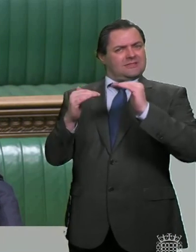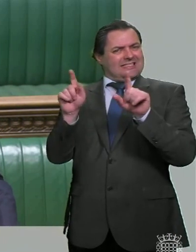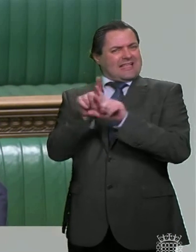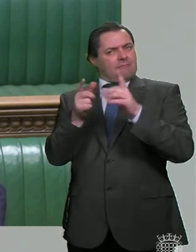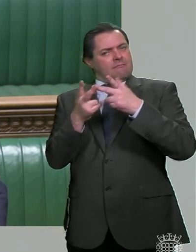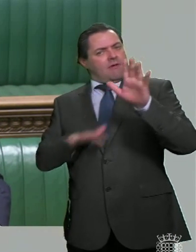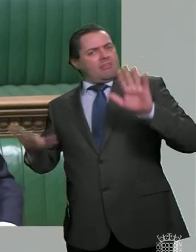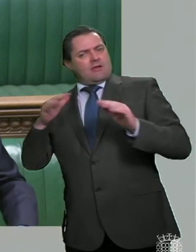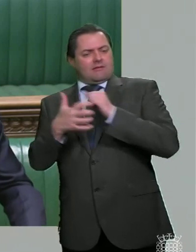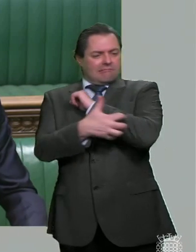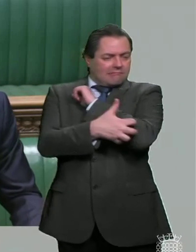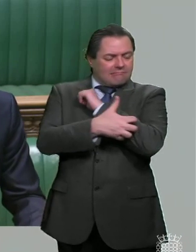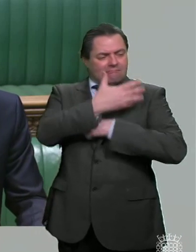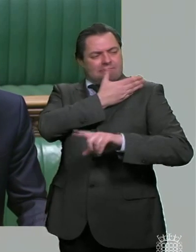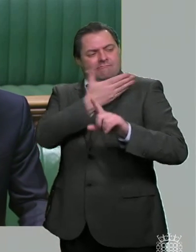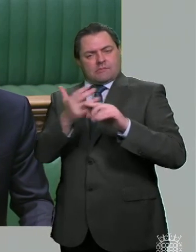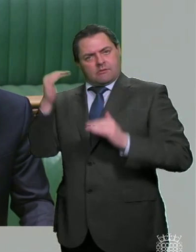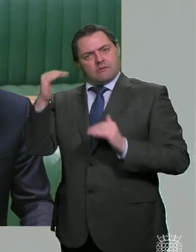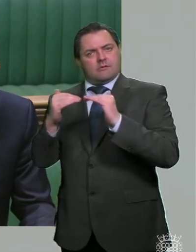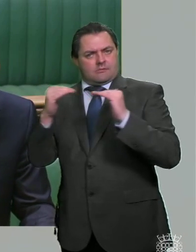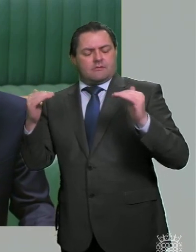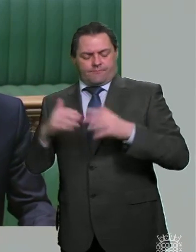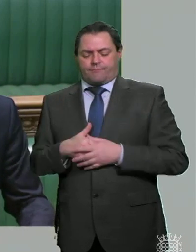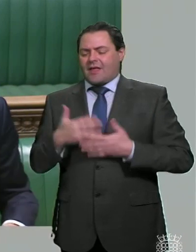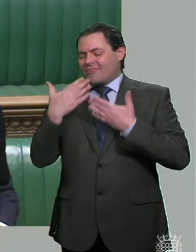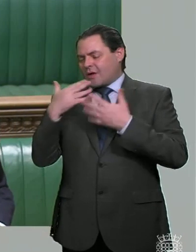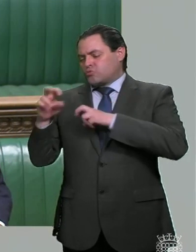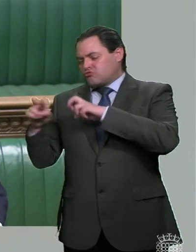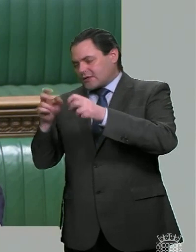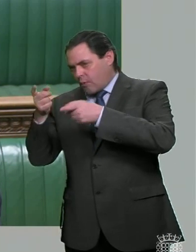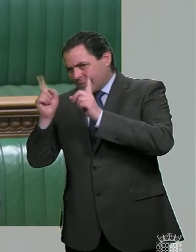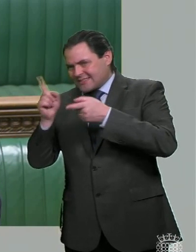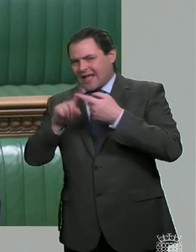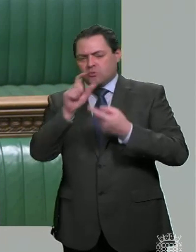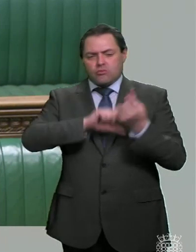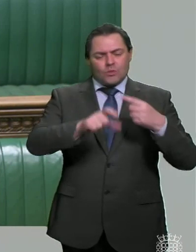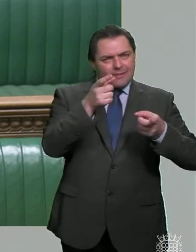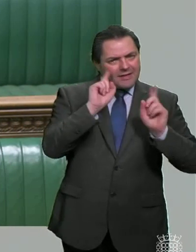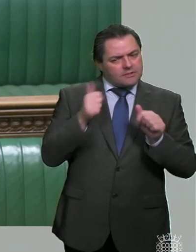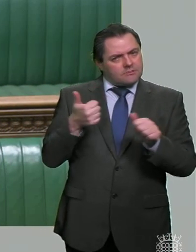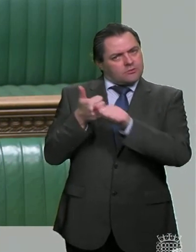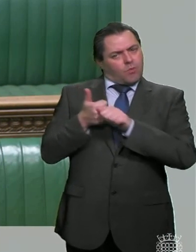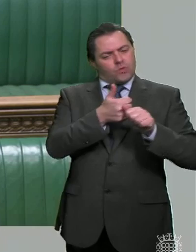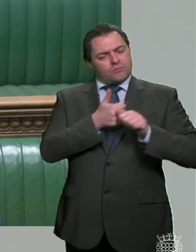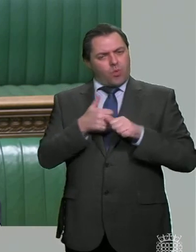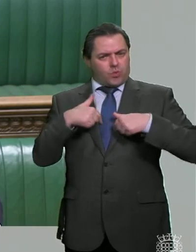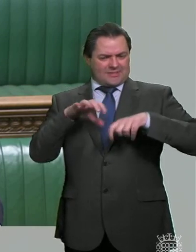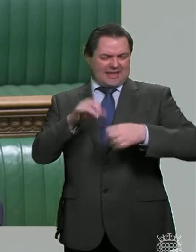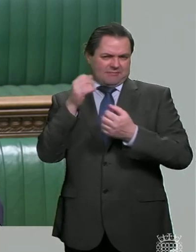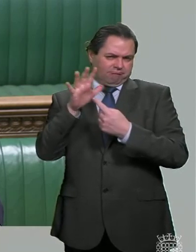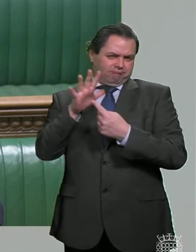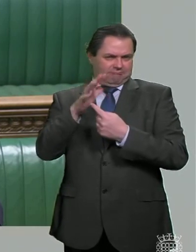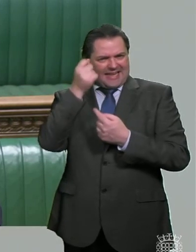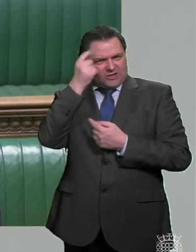I am grateful to my right honourable Friends the Transport Secretary and the Housing, Communities and Local Government Secretary for their support on this crucial initiative.